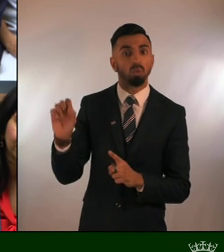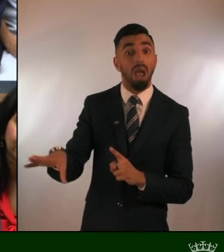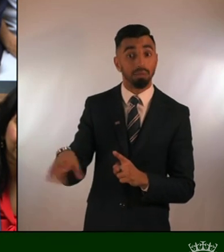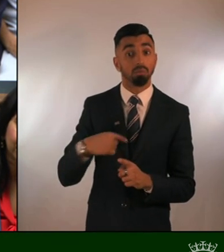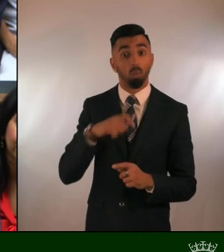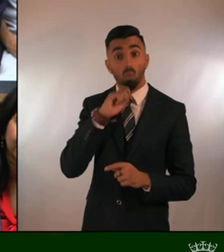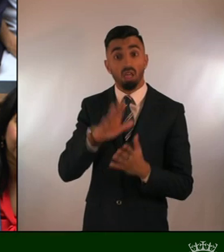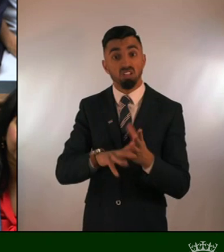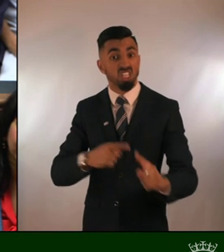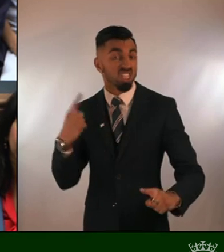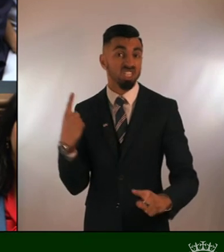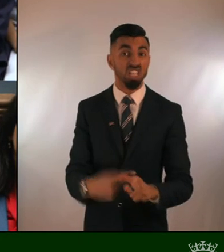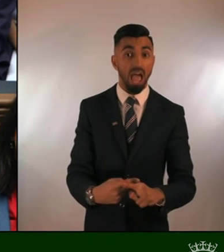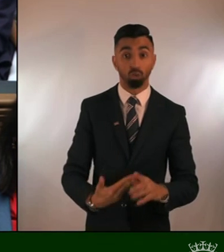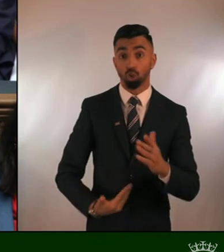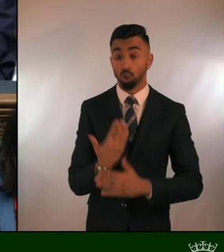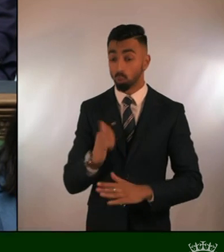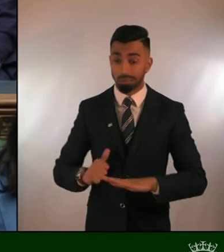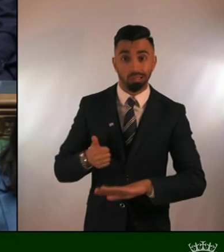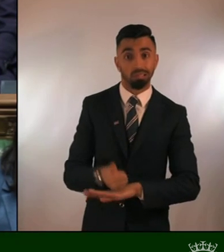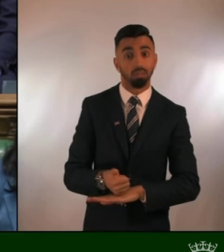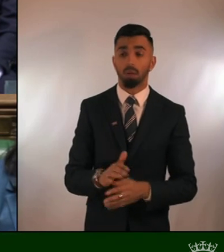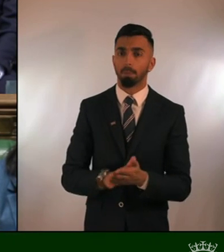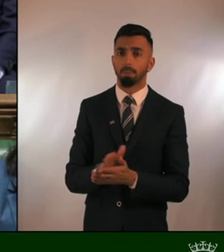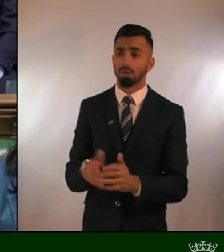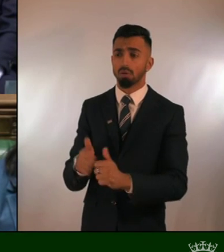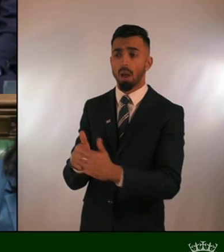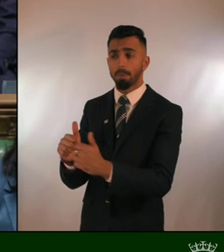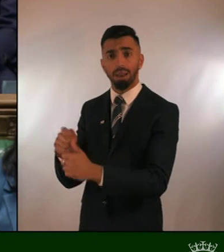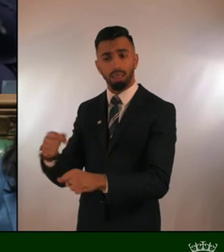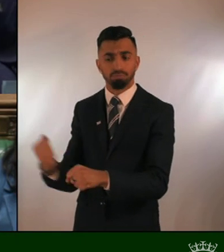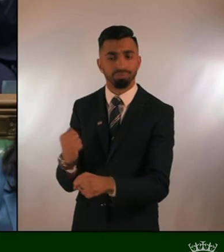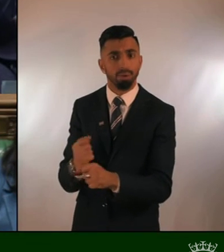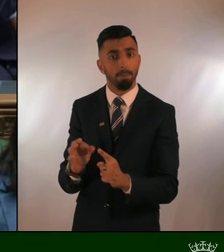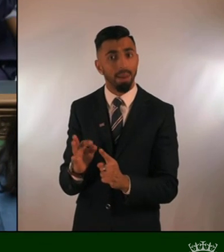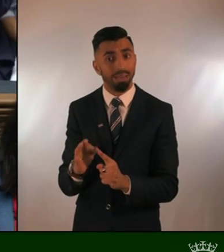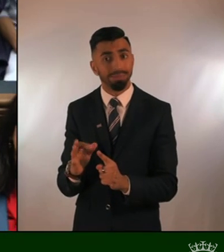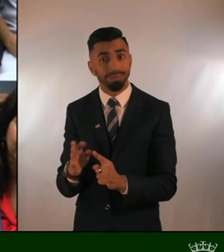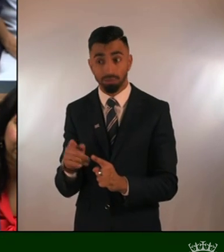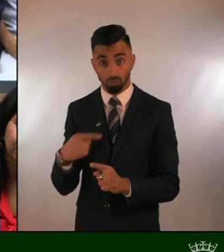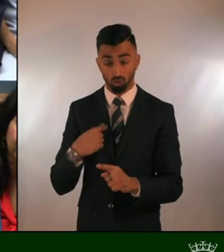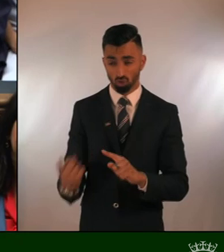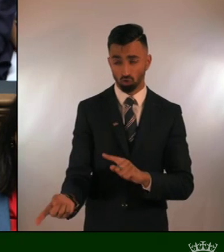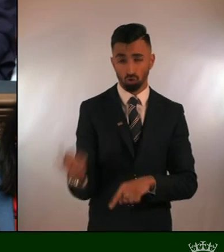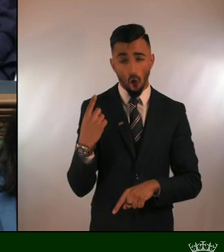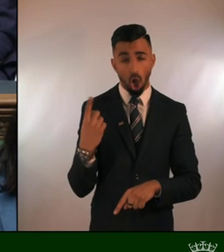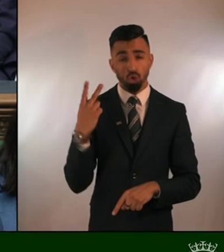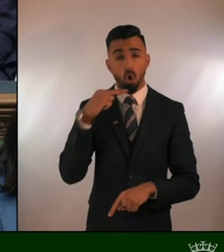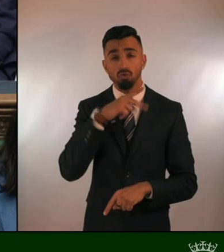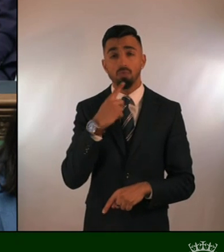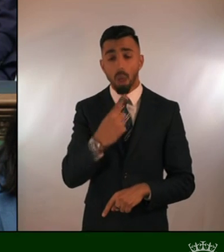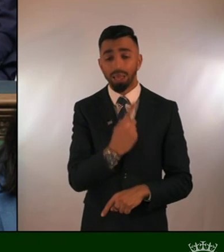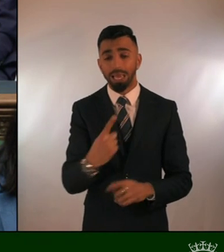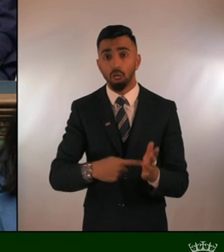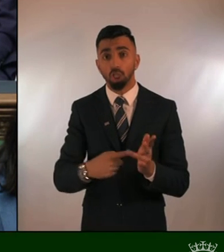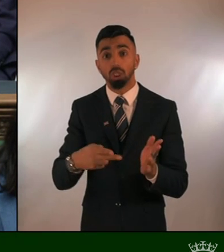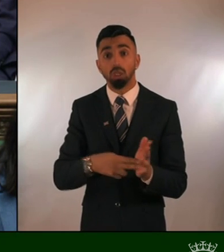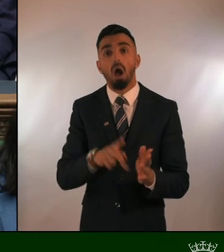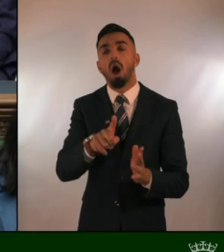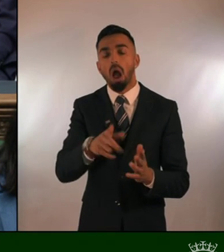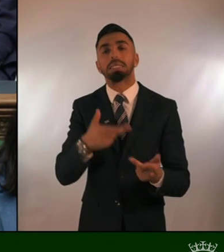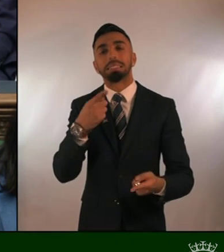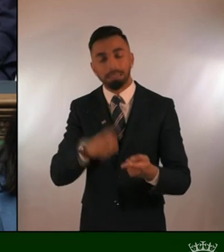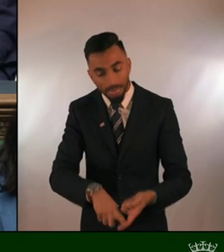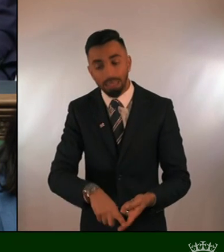From April 2022, we will charge manufacturers and importers £200 per tonne on packaging made of less than 30% recycled plastic.